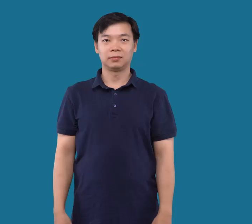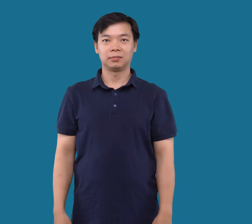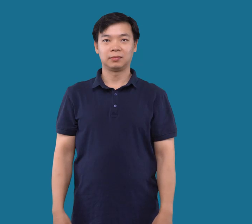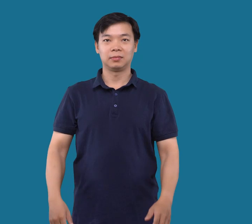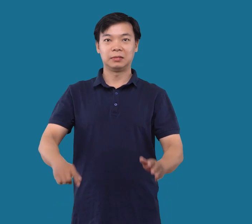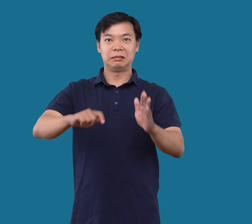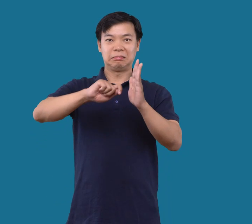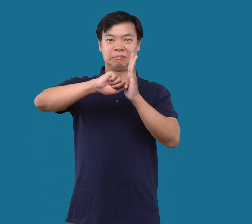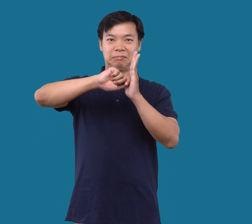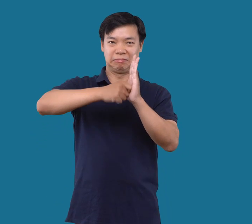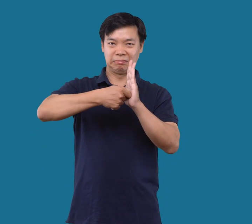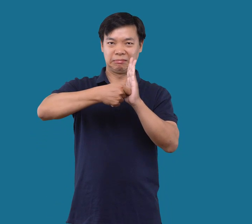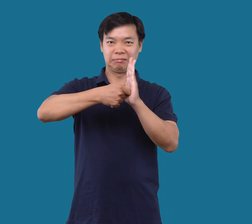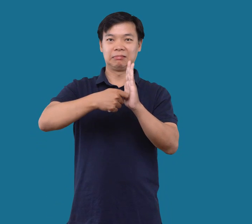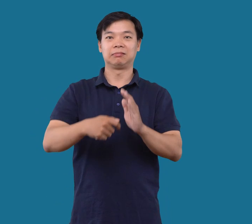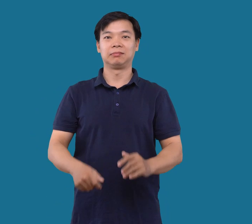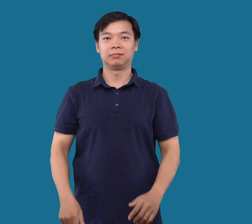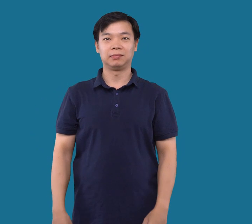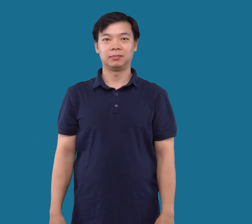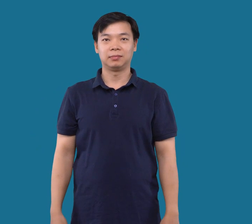chất độc